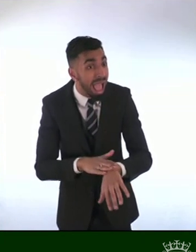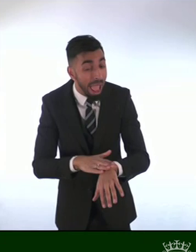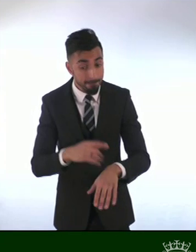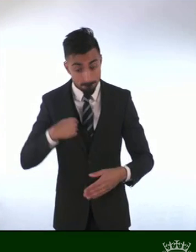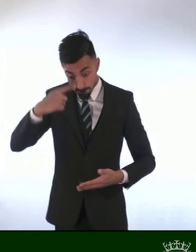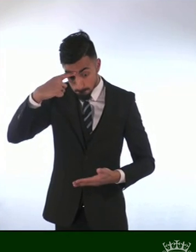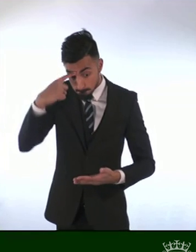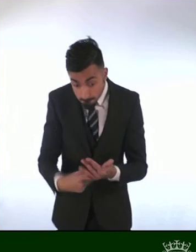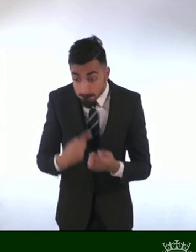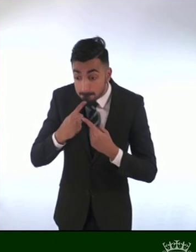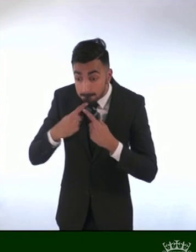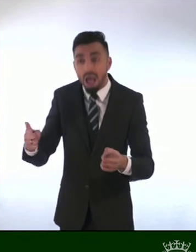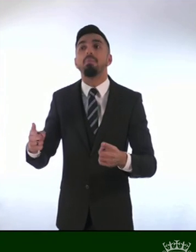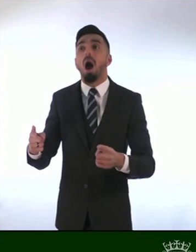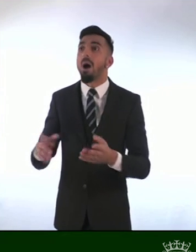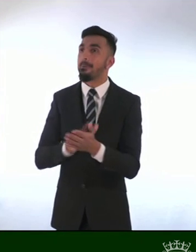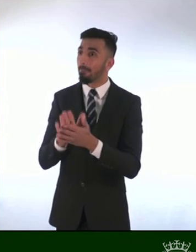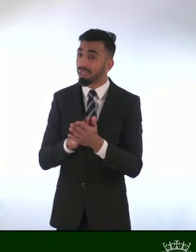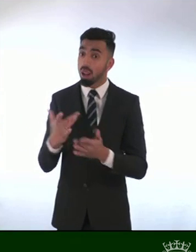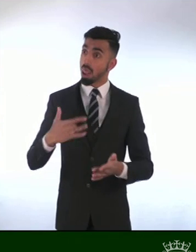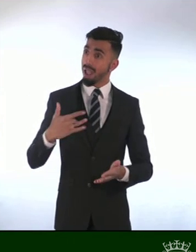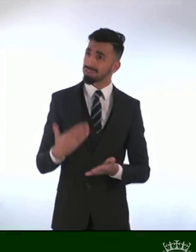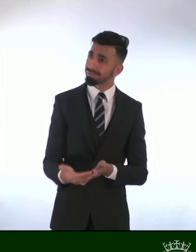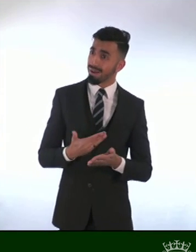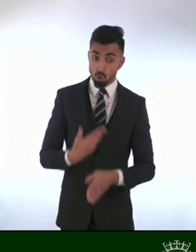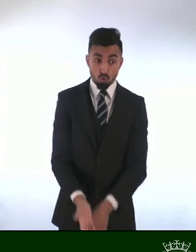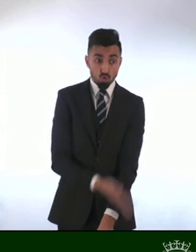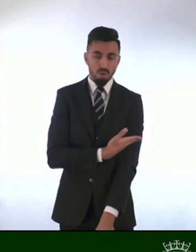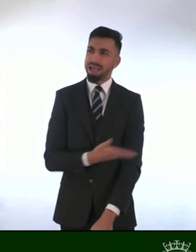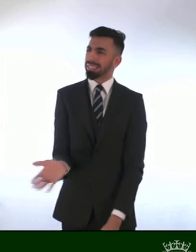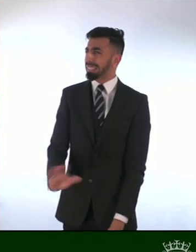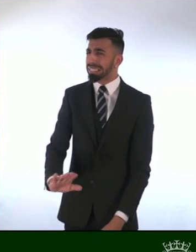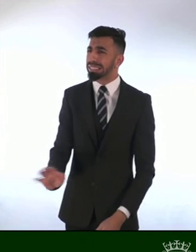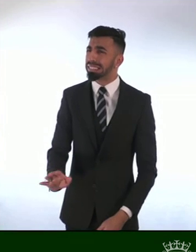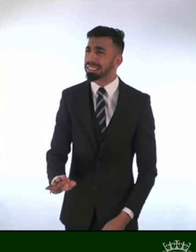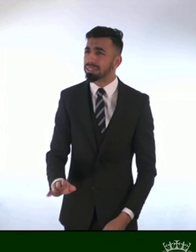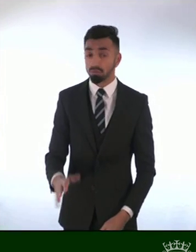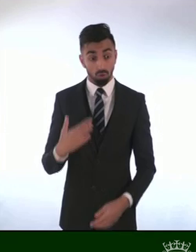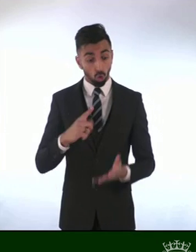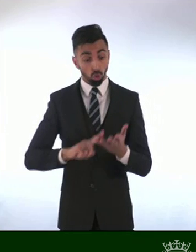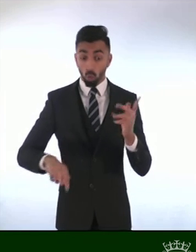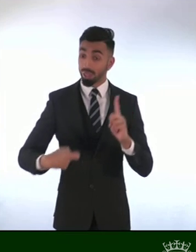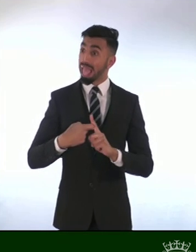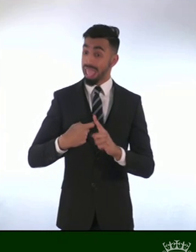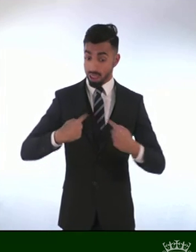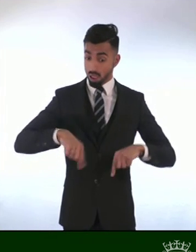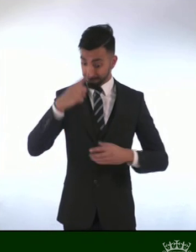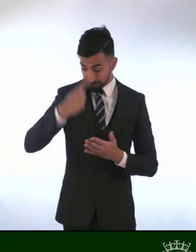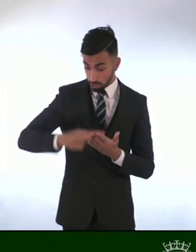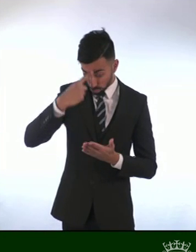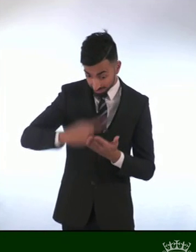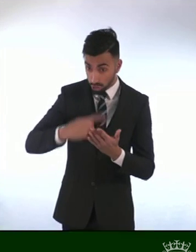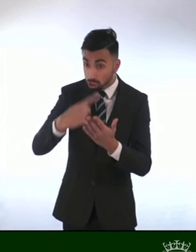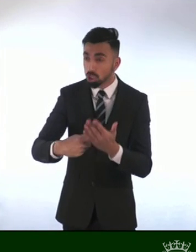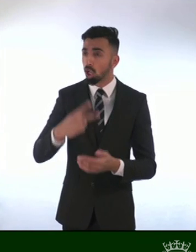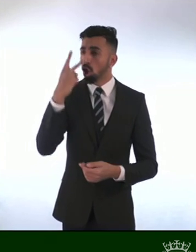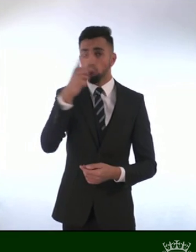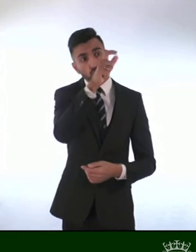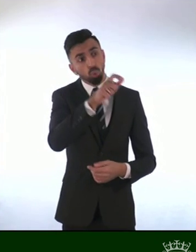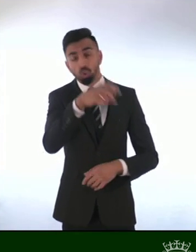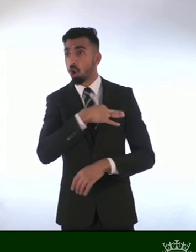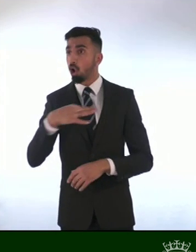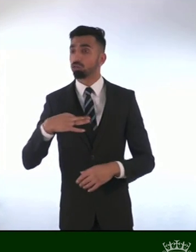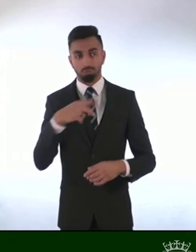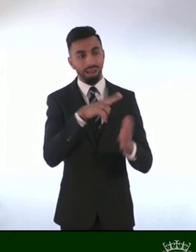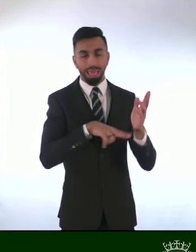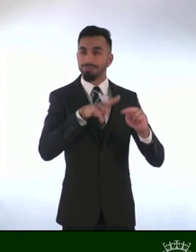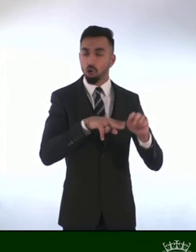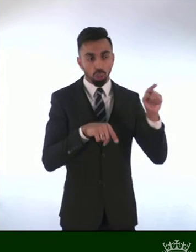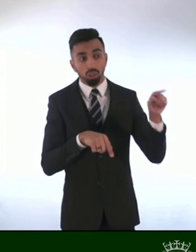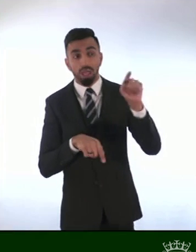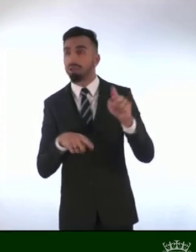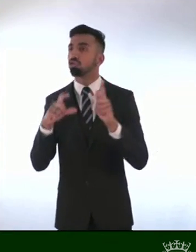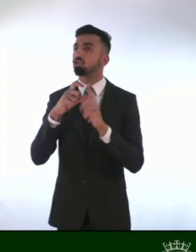I am delighted that the UK’s approach has been commended today not just by Neil Ferguson of Imperial College, but by Dr David Nabarro of the World Health Organisation.